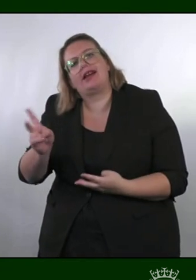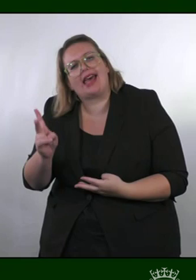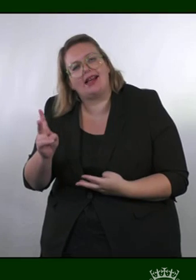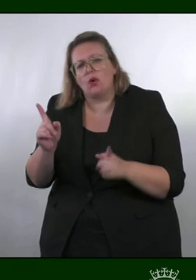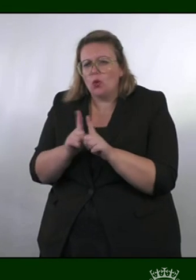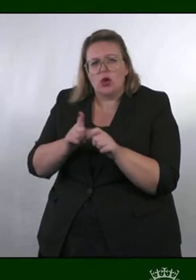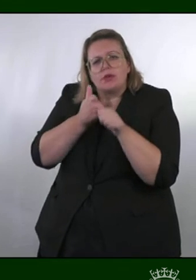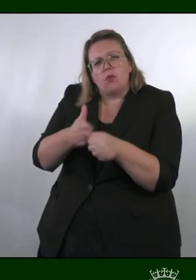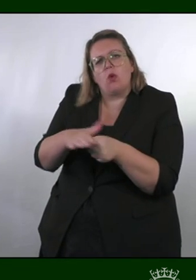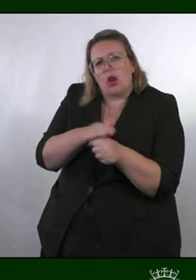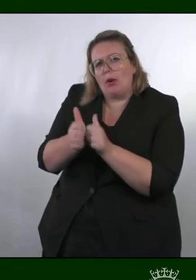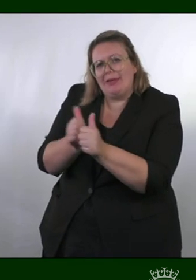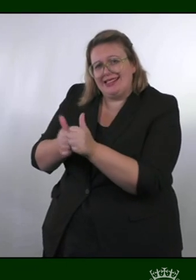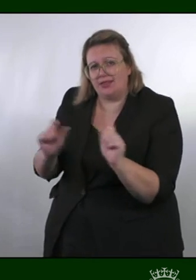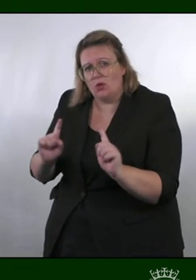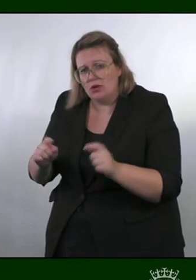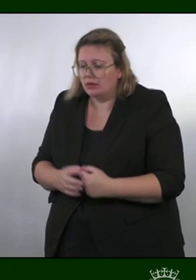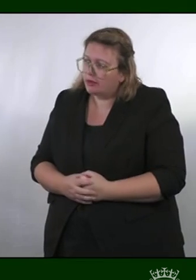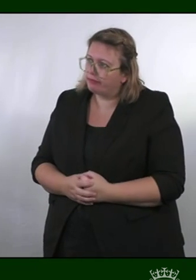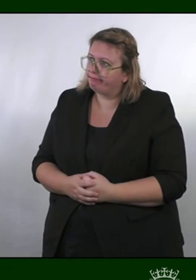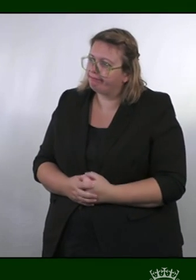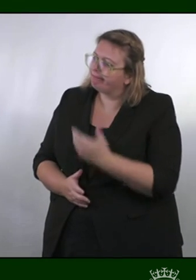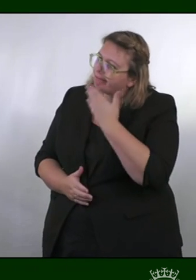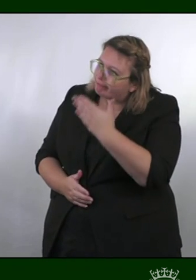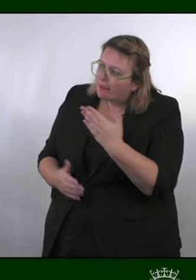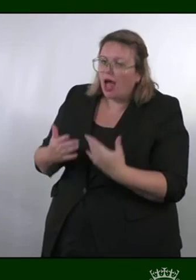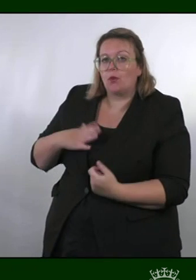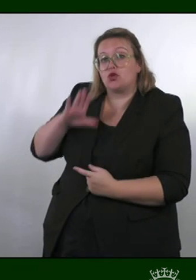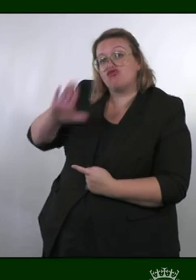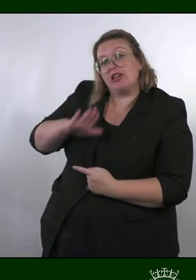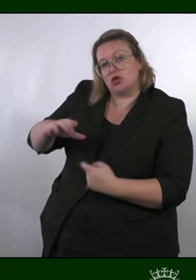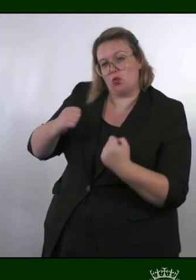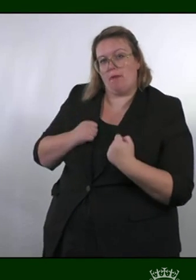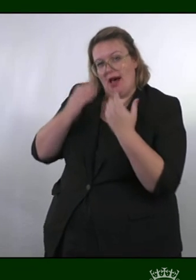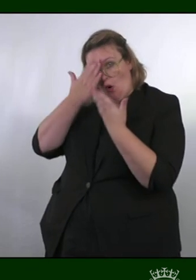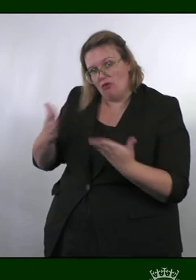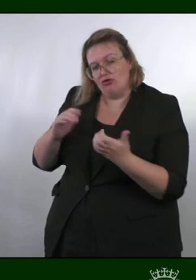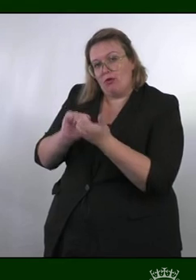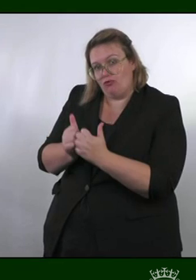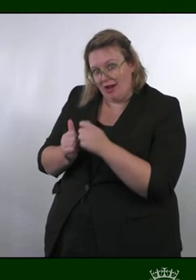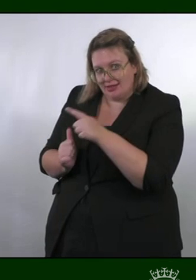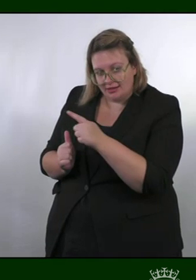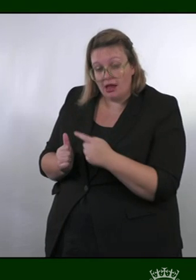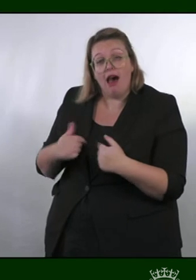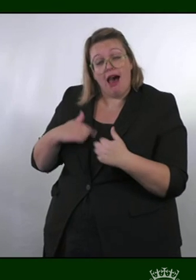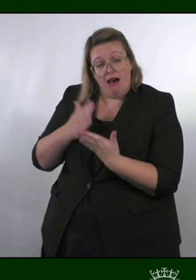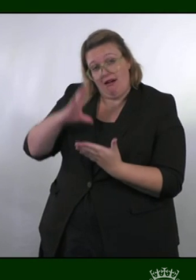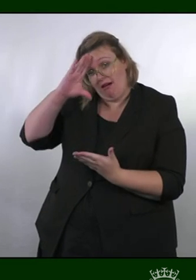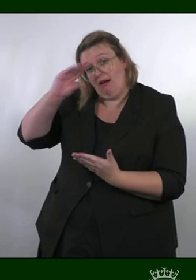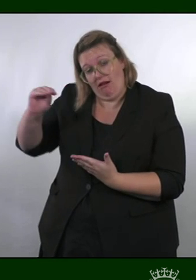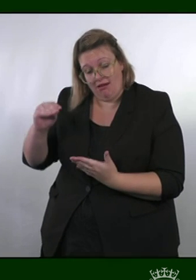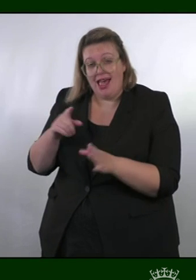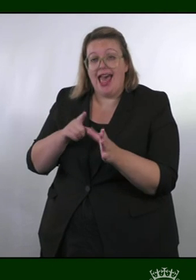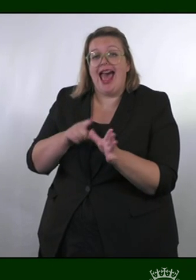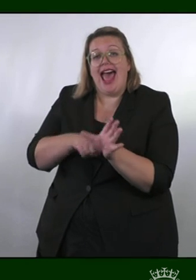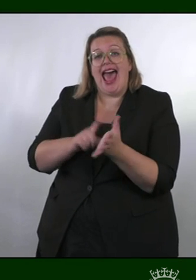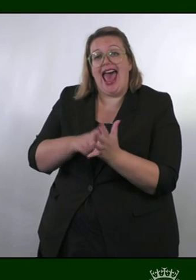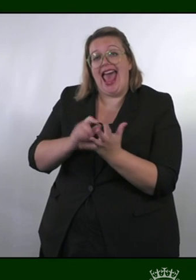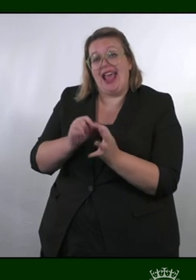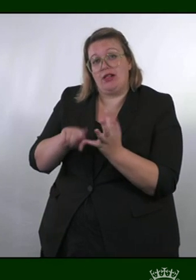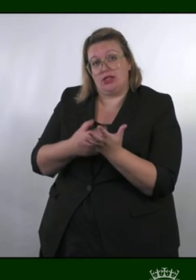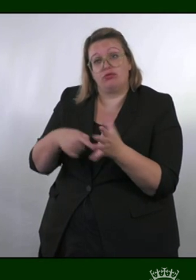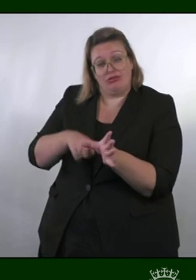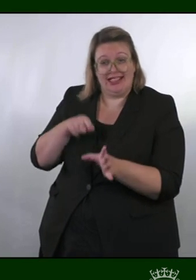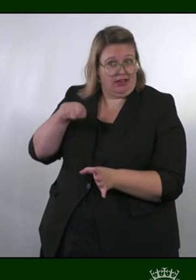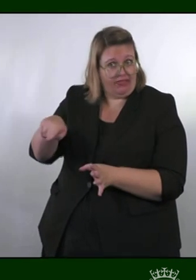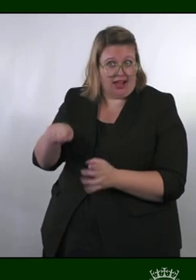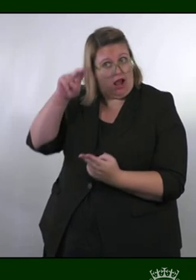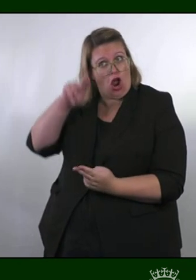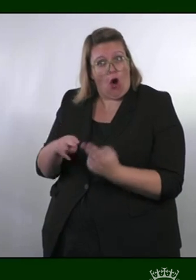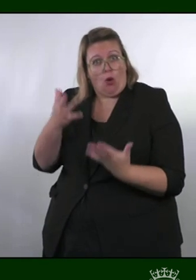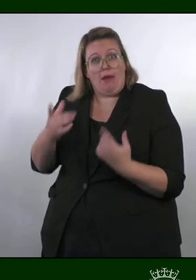I hope I can reassure my hon. Friend by telling him that the incidence in the Vale of Aylesbury is in fact less than half the England average.